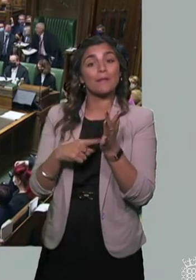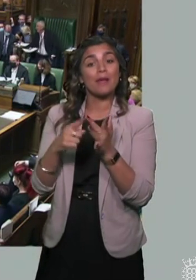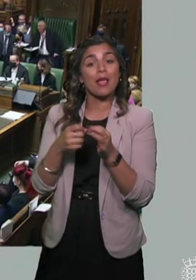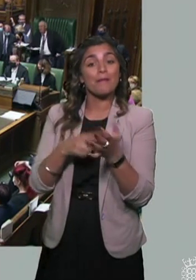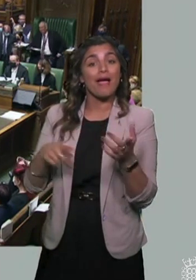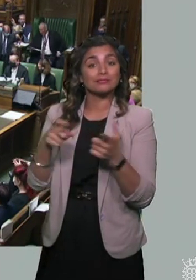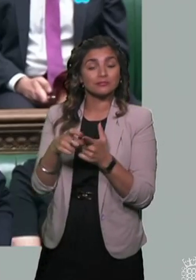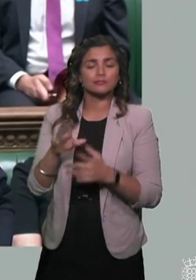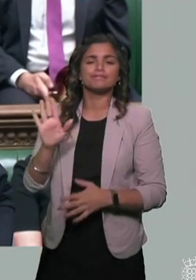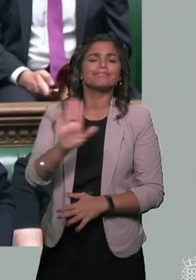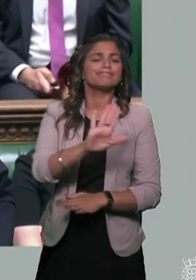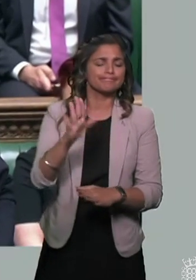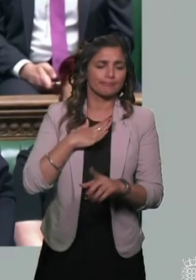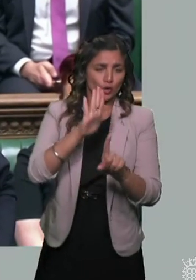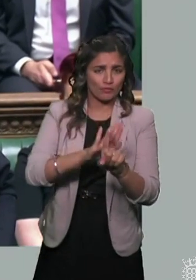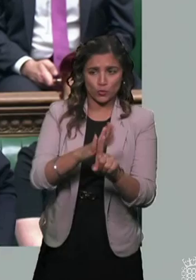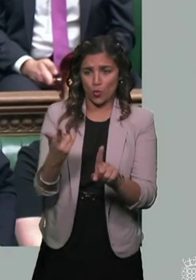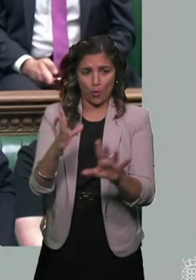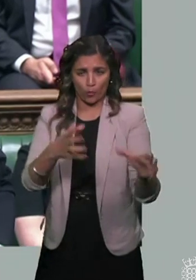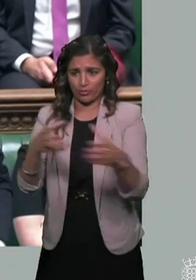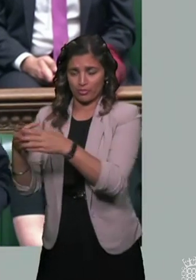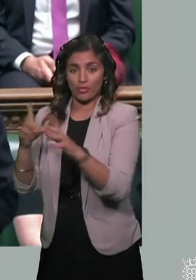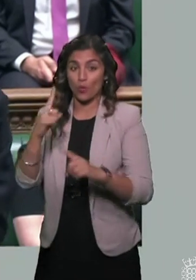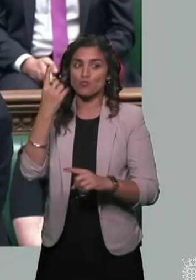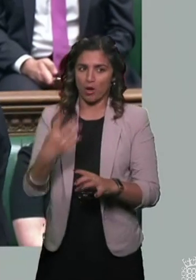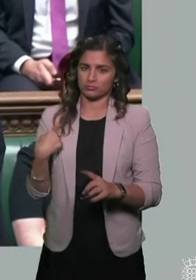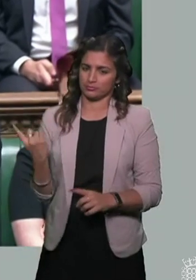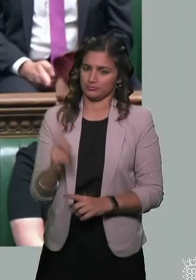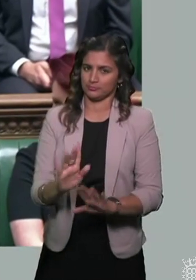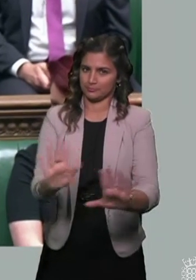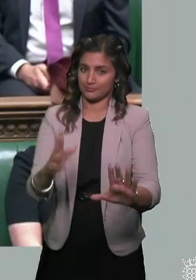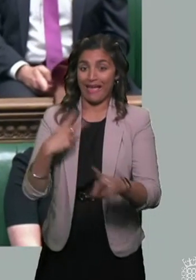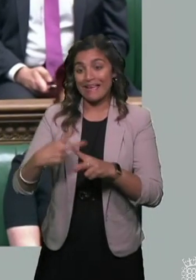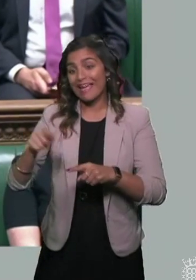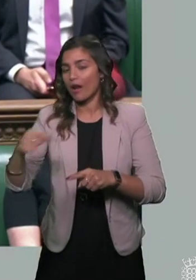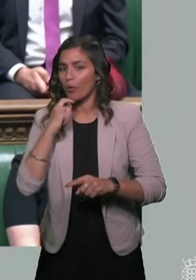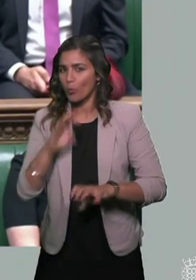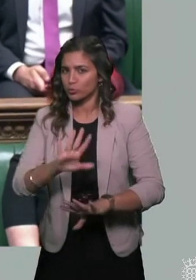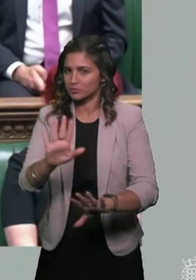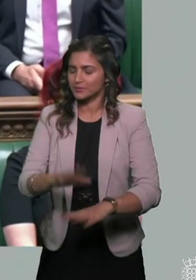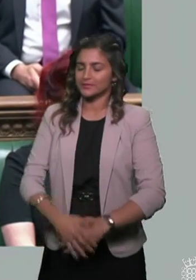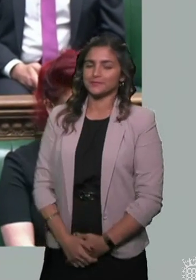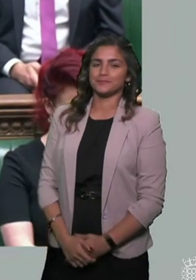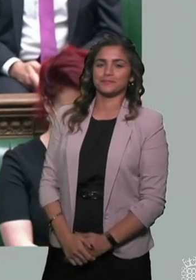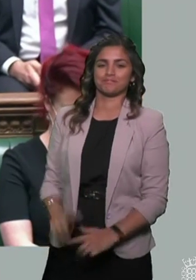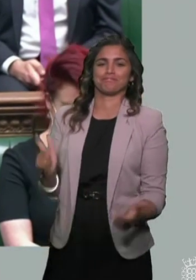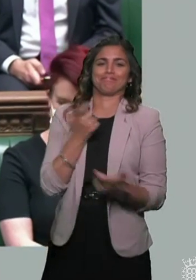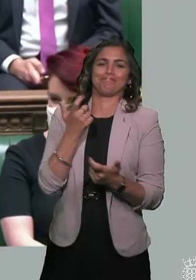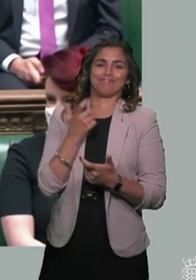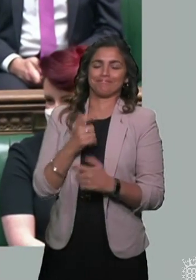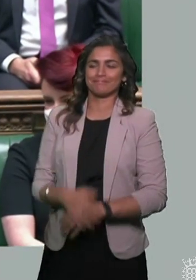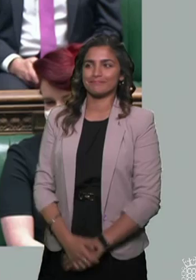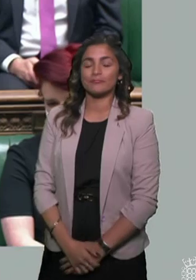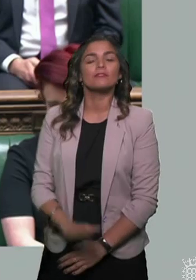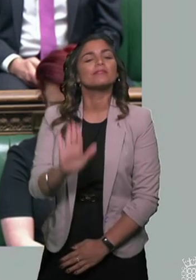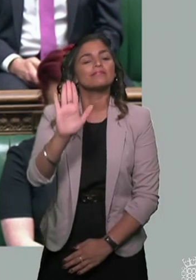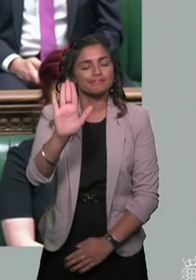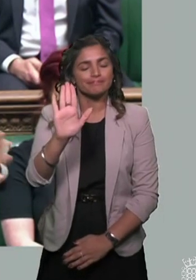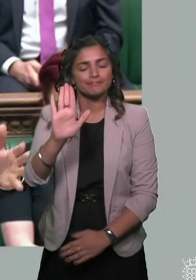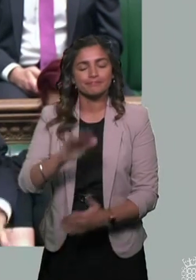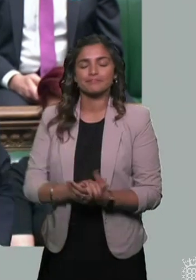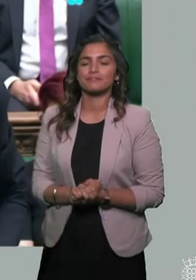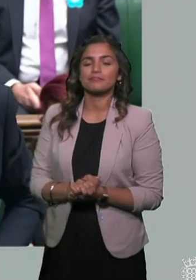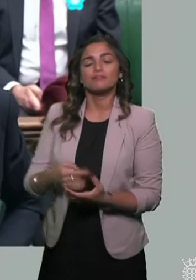I want to reassure both sides of the House: it is one time only that I am back.